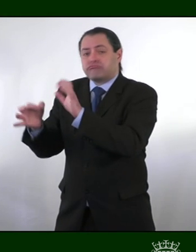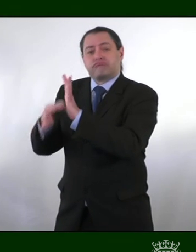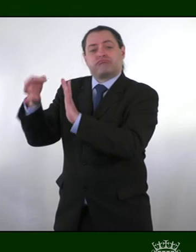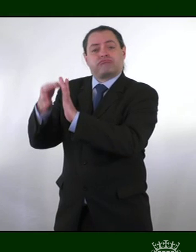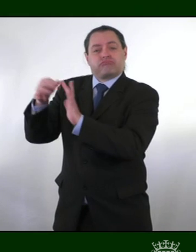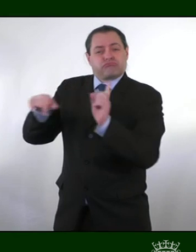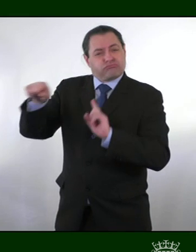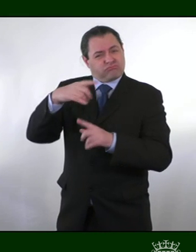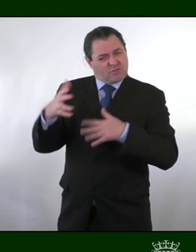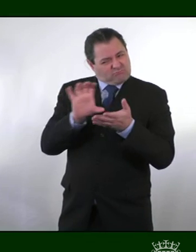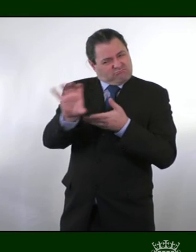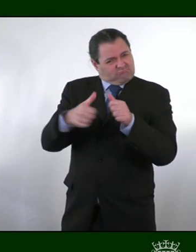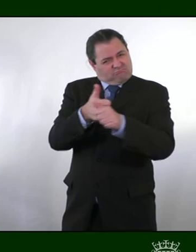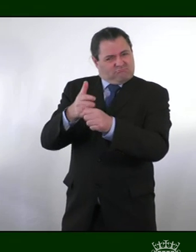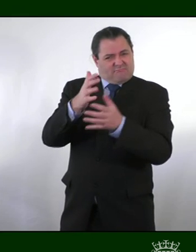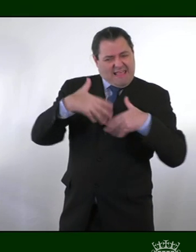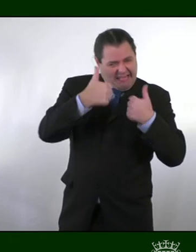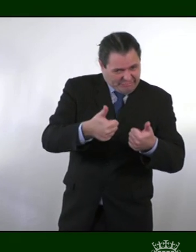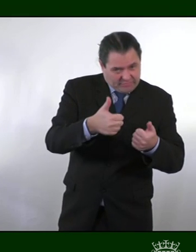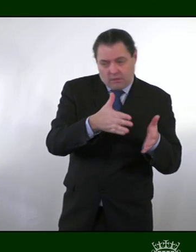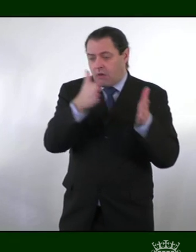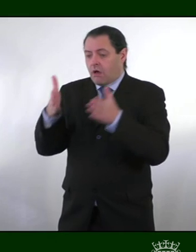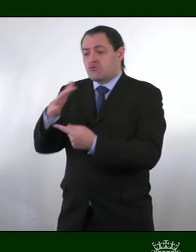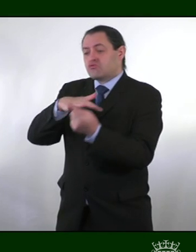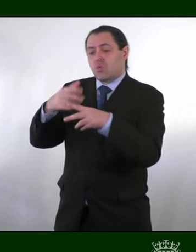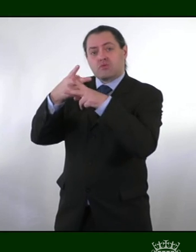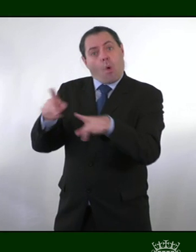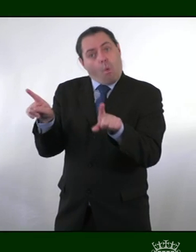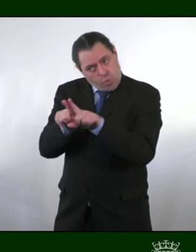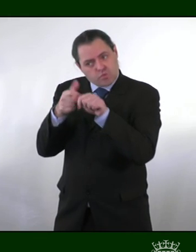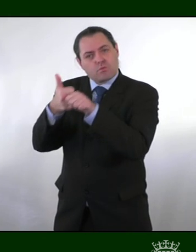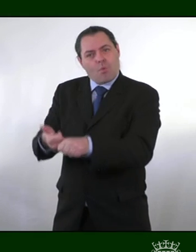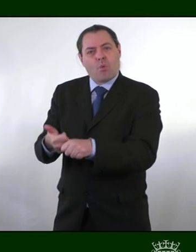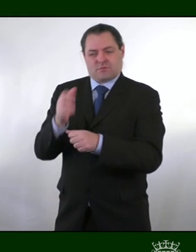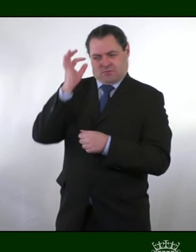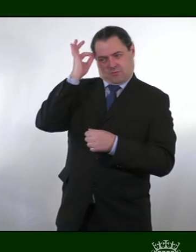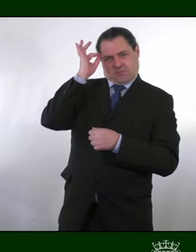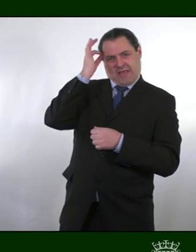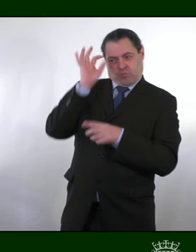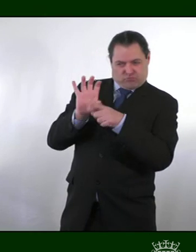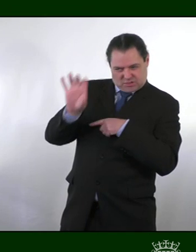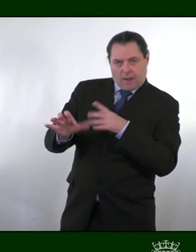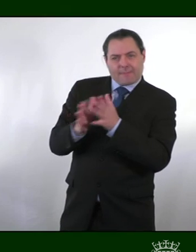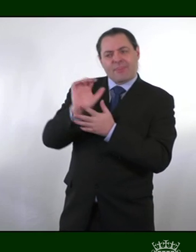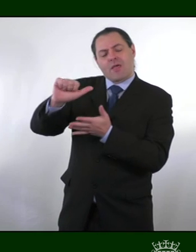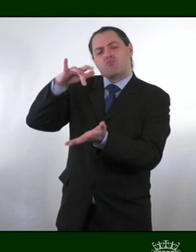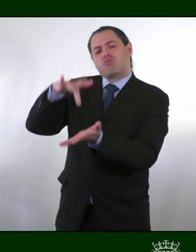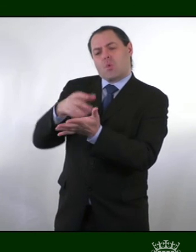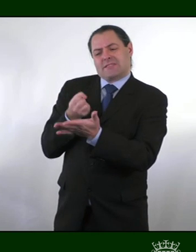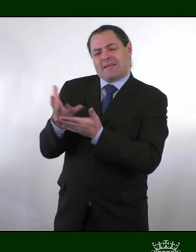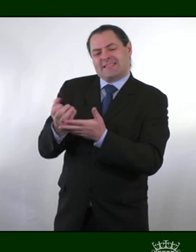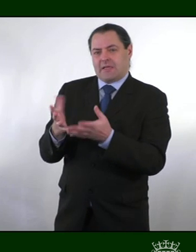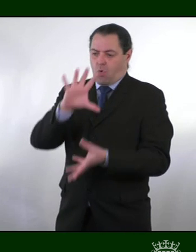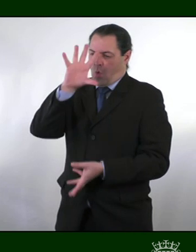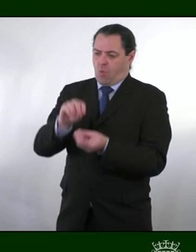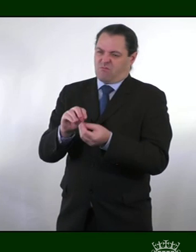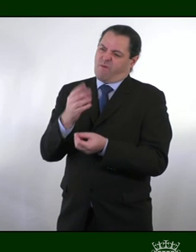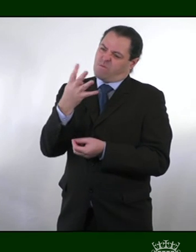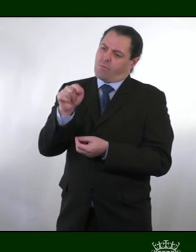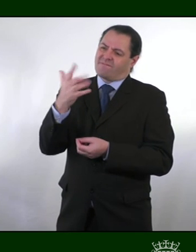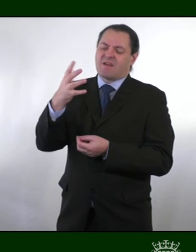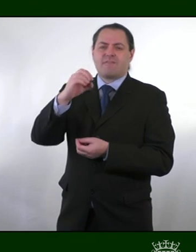We are investing in social care, too. Today’s settlement allows local authorities to increase their core spending power by 4.5%.